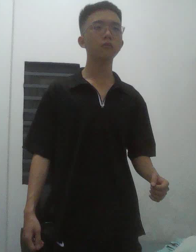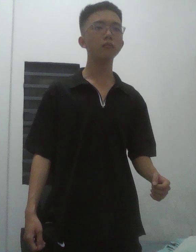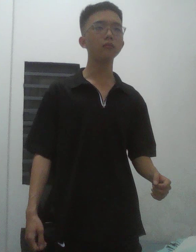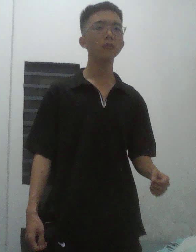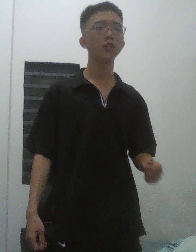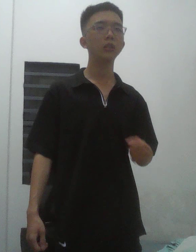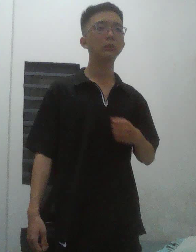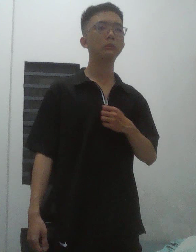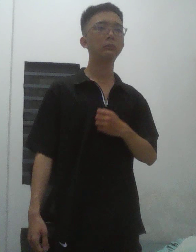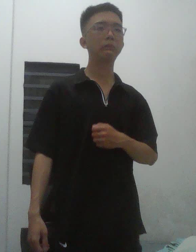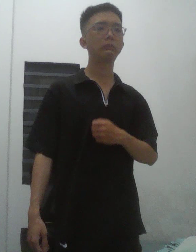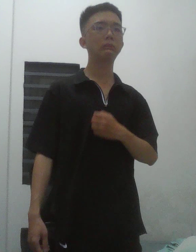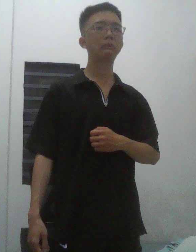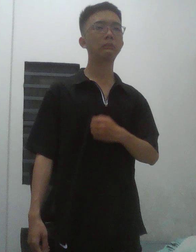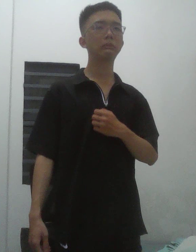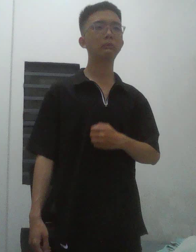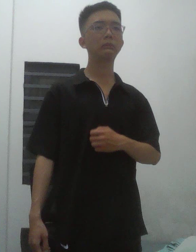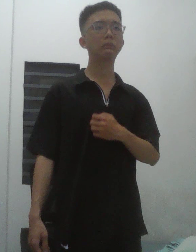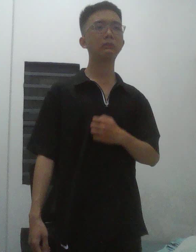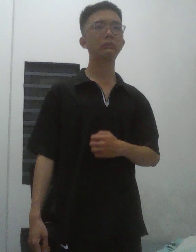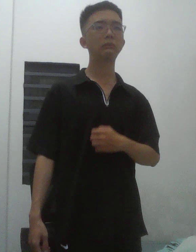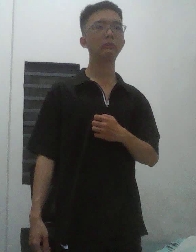ghen